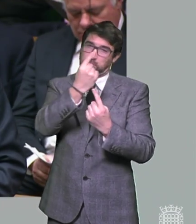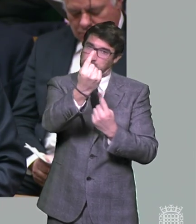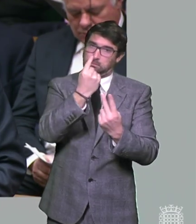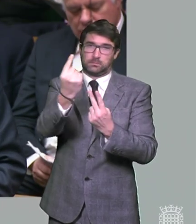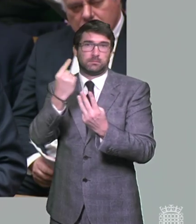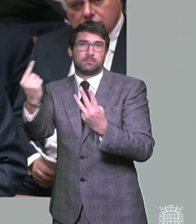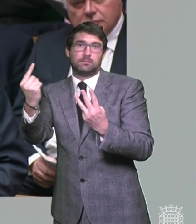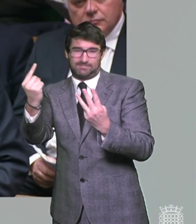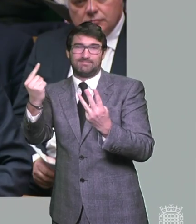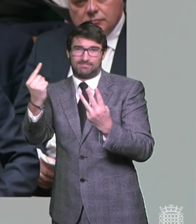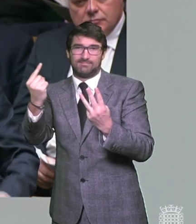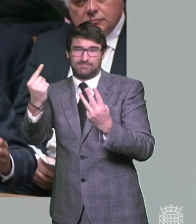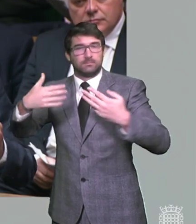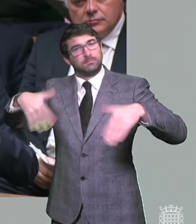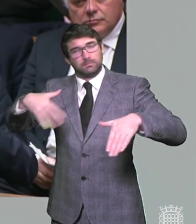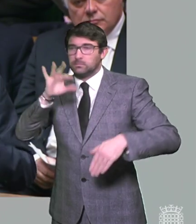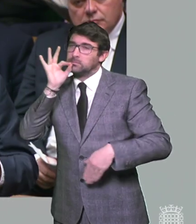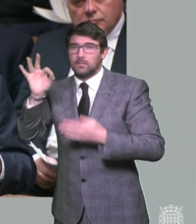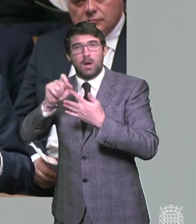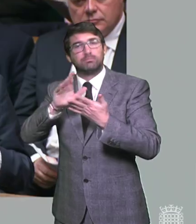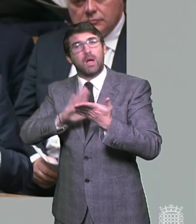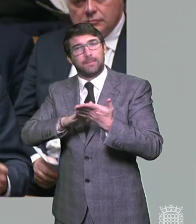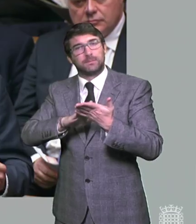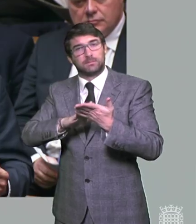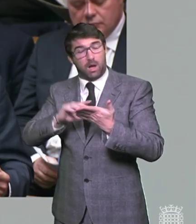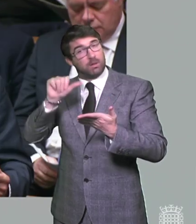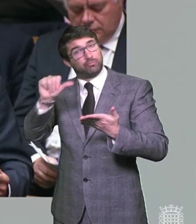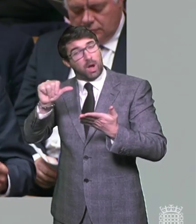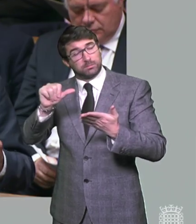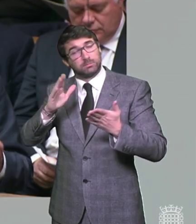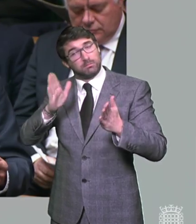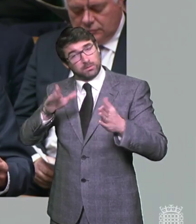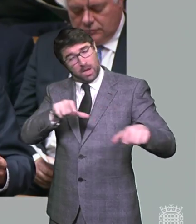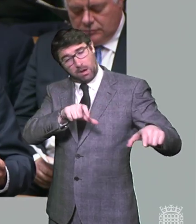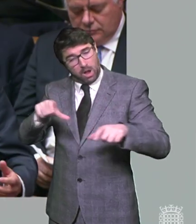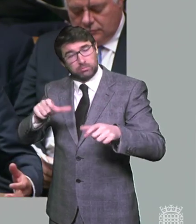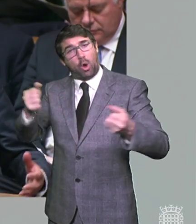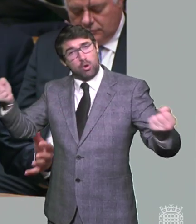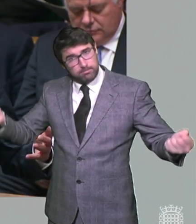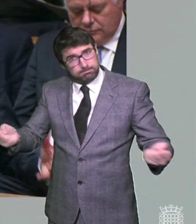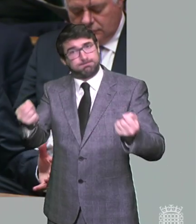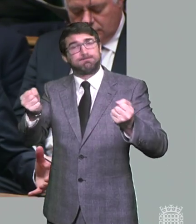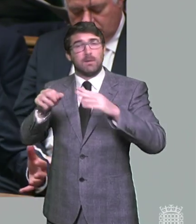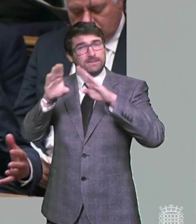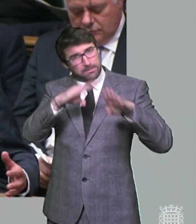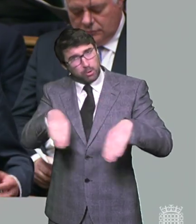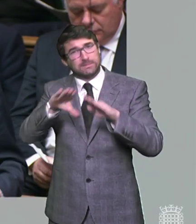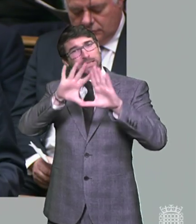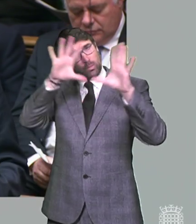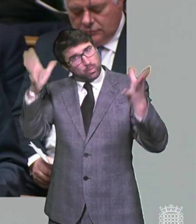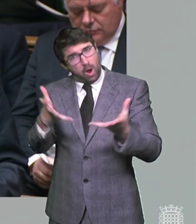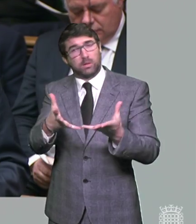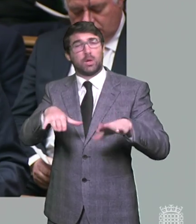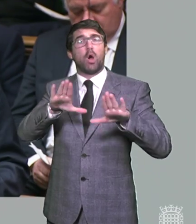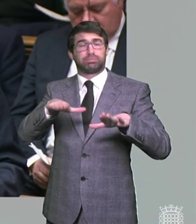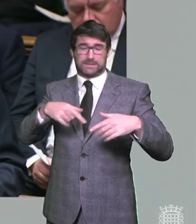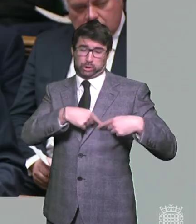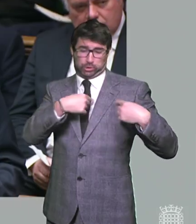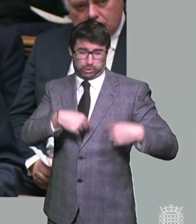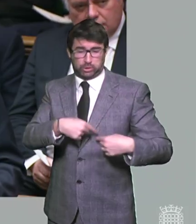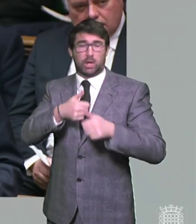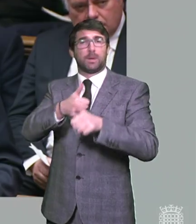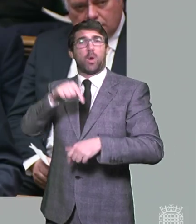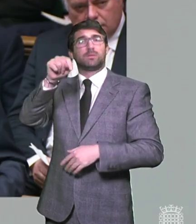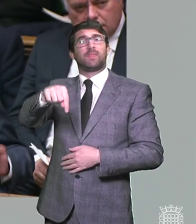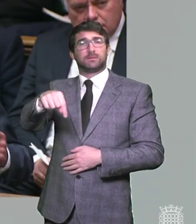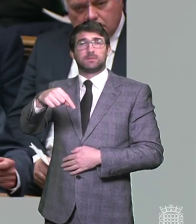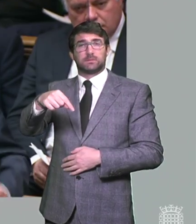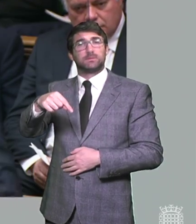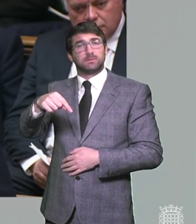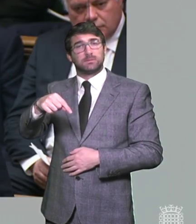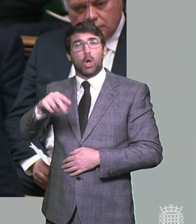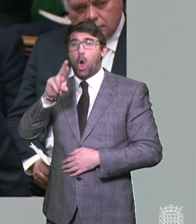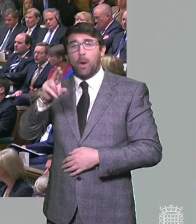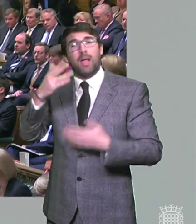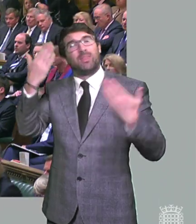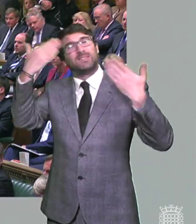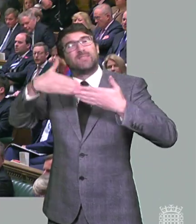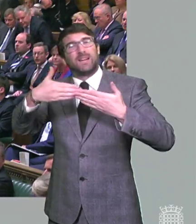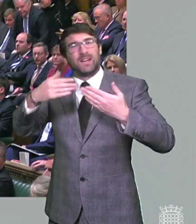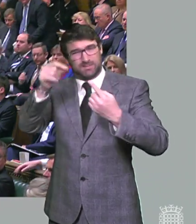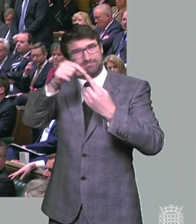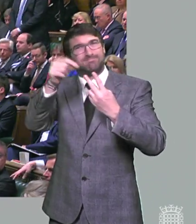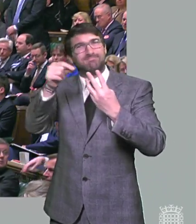Does the Prime Minister agree that this is a vital contribution by our Government and our people to democracy around the world, and will she encourage Members around the House to join us this evening?